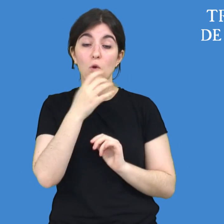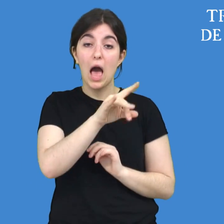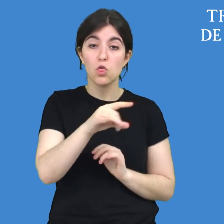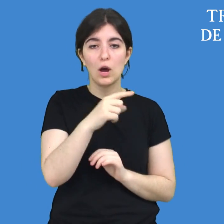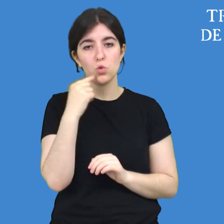azúcar